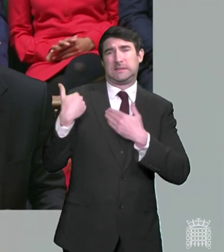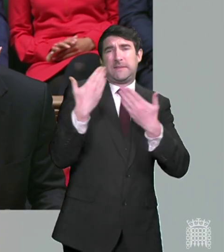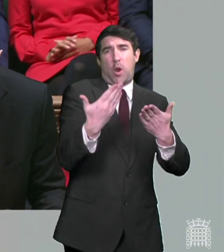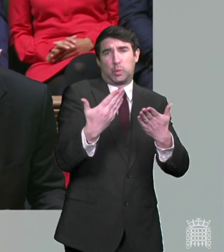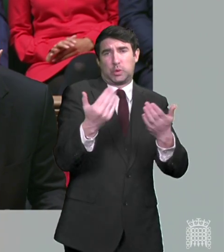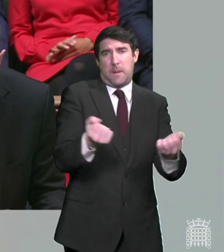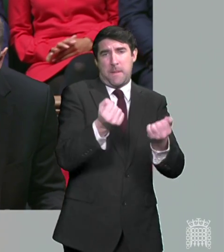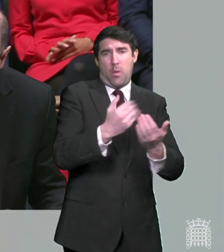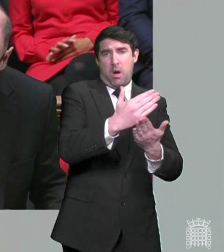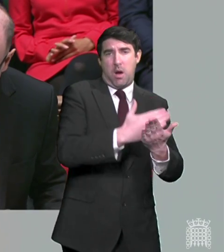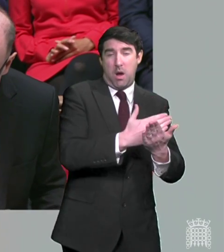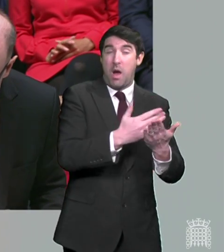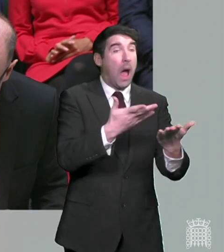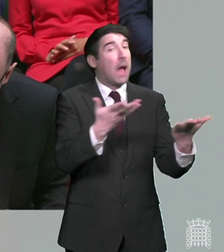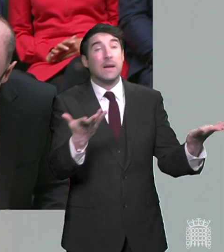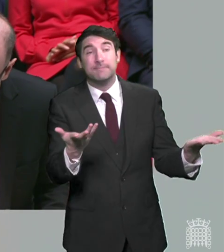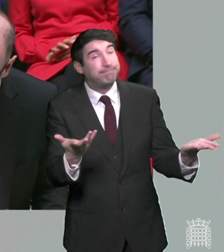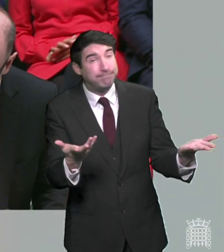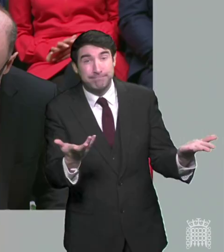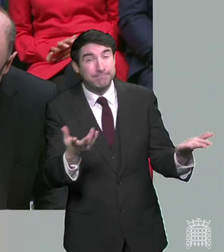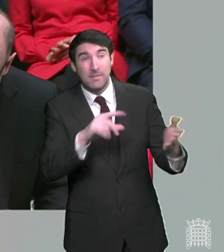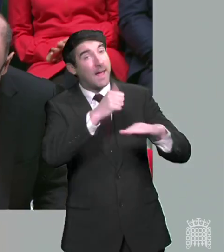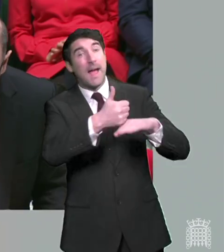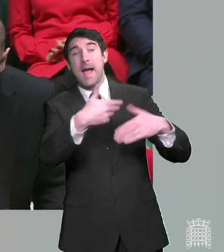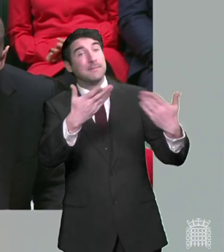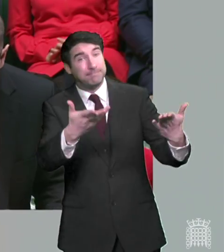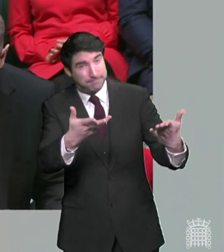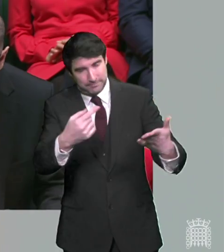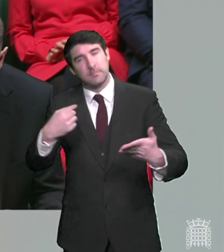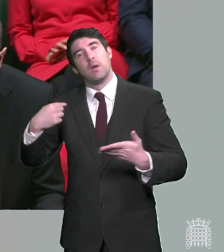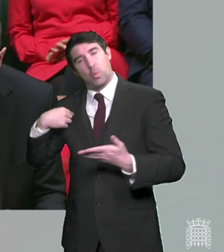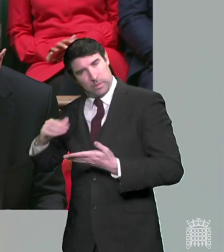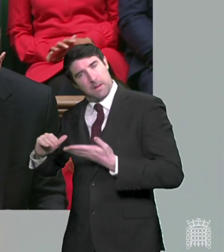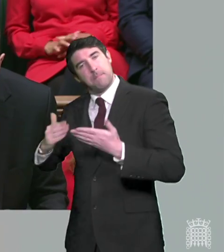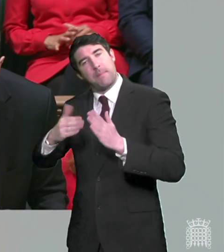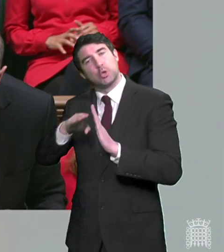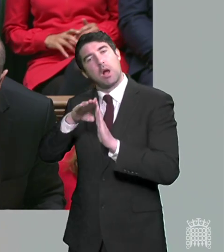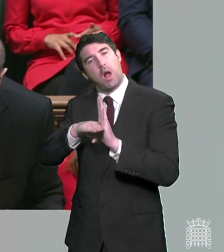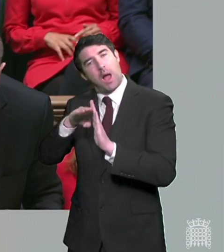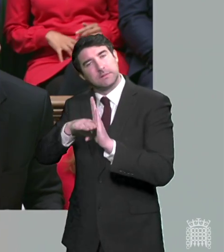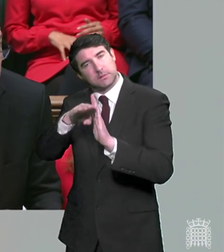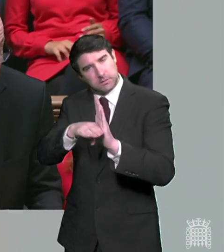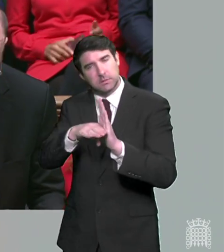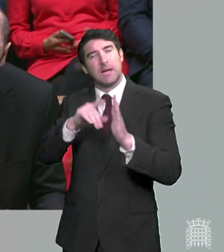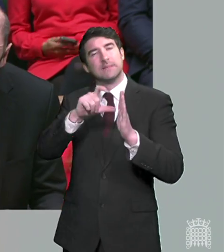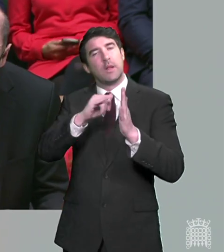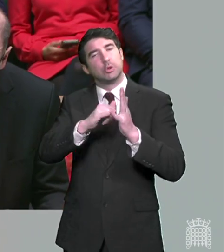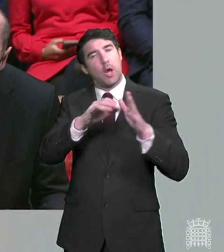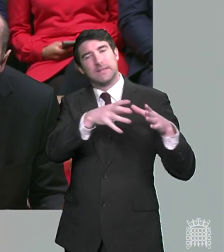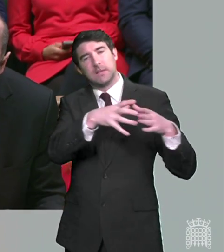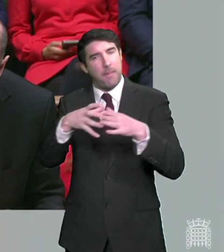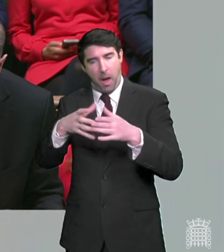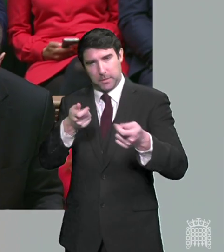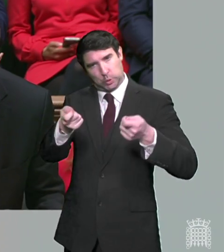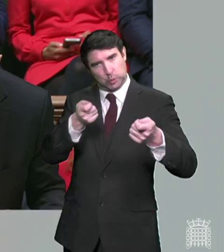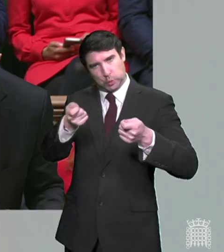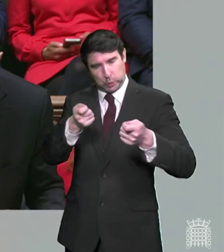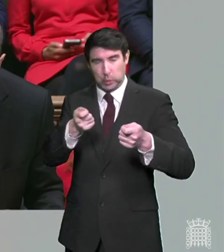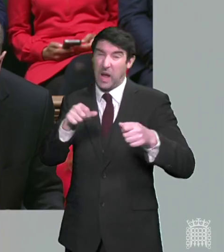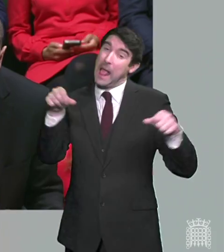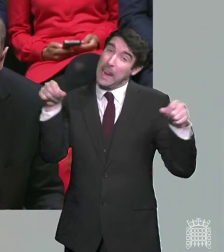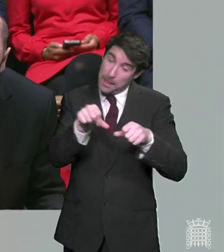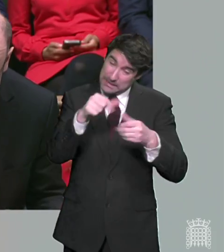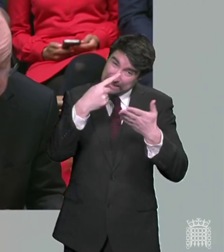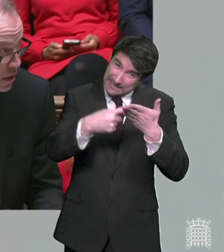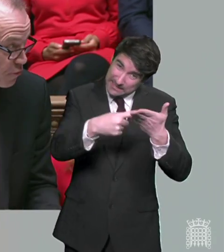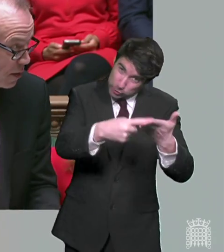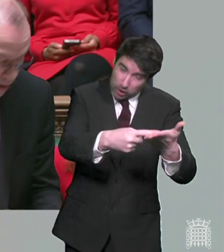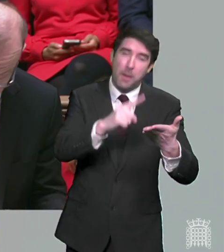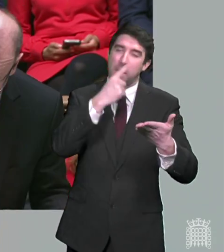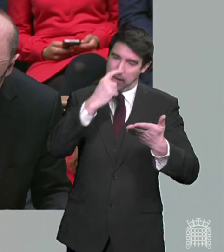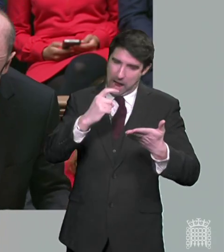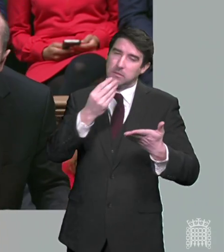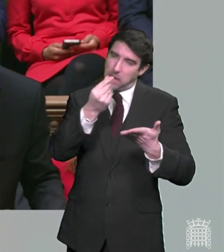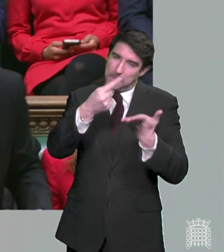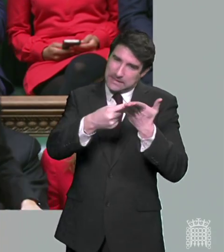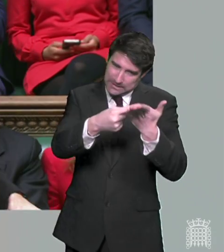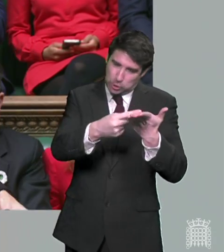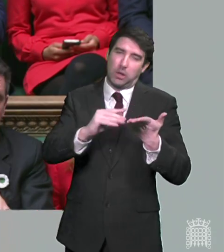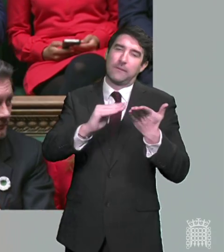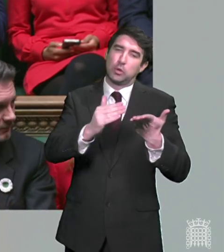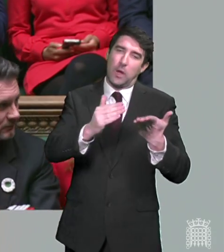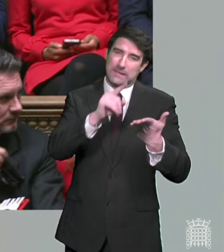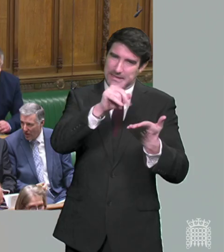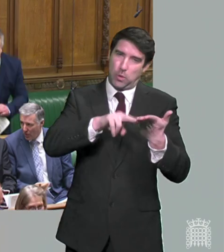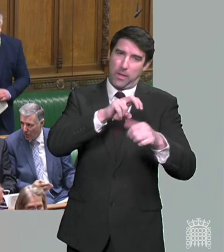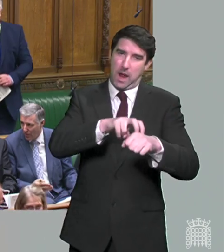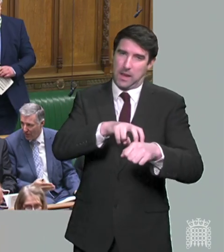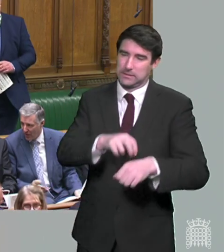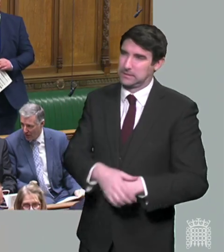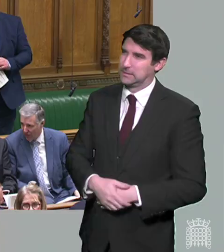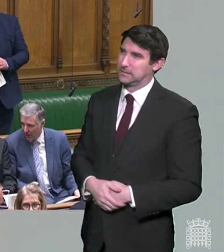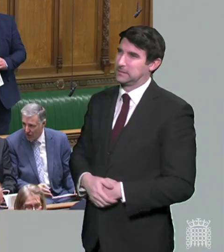In their absence, we introduced the Northern Ireland Act and published guidance to provide Northern Ireland Departments with the support that they need to make limited but necessary decisions to maintain the delivery of public services that operate in the public interest.